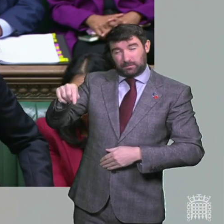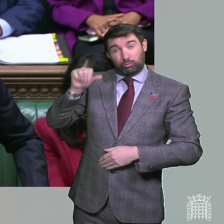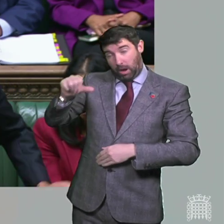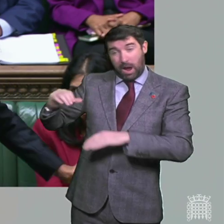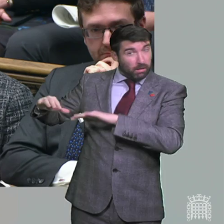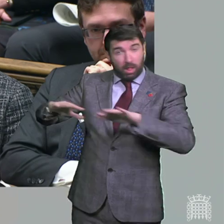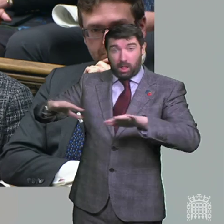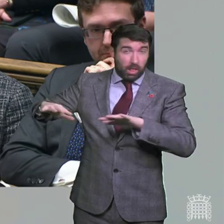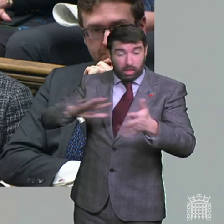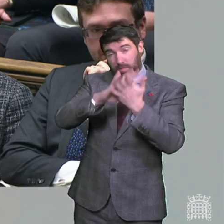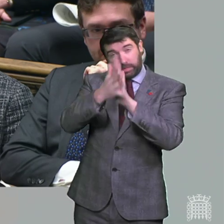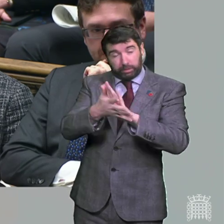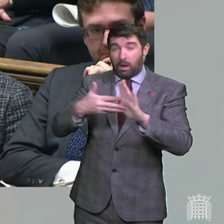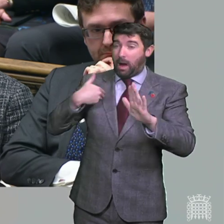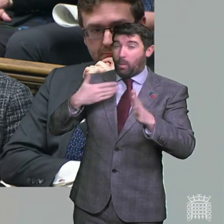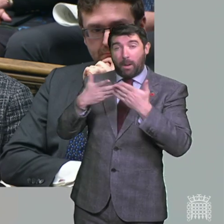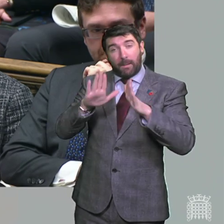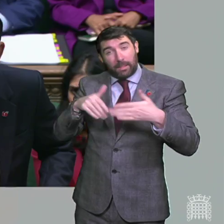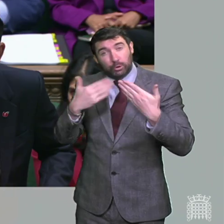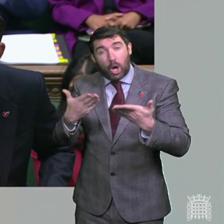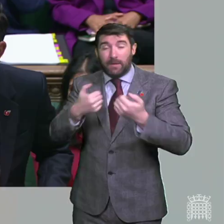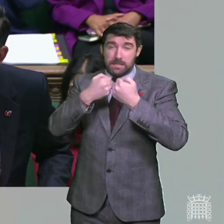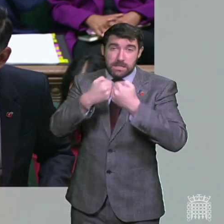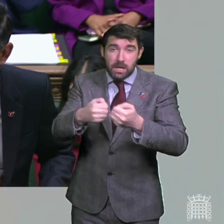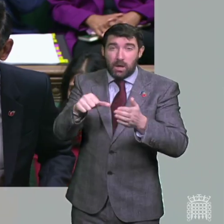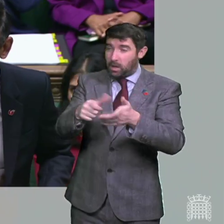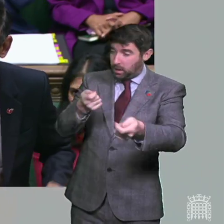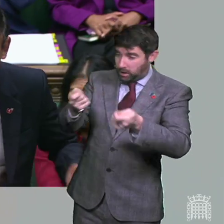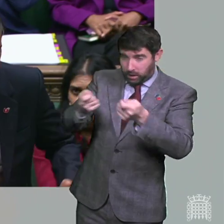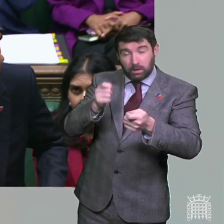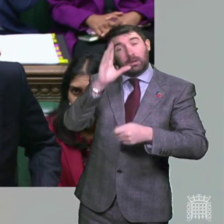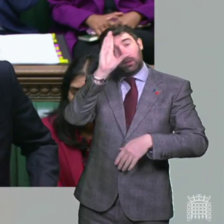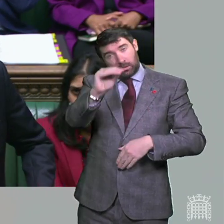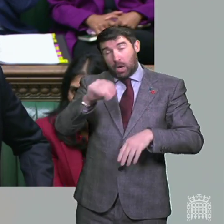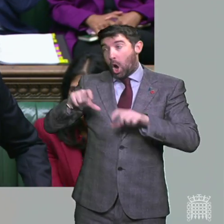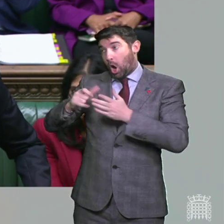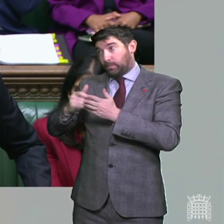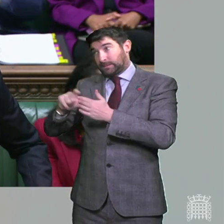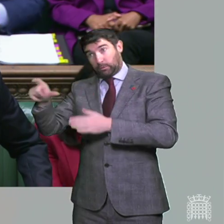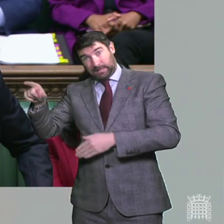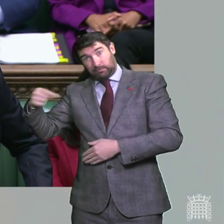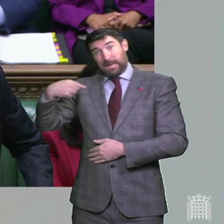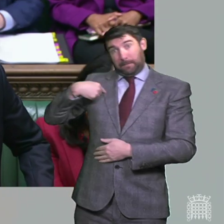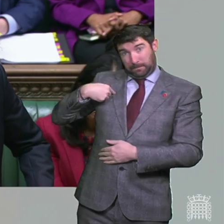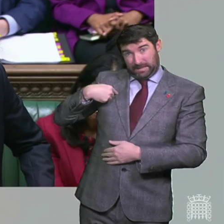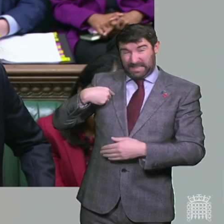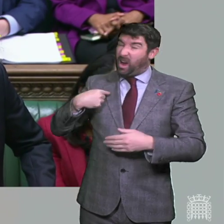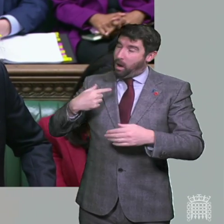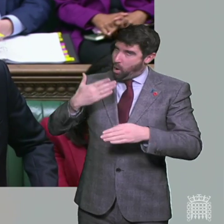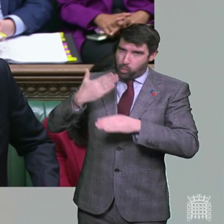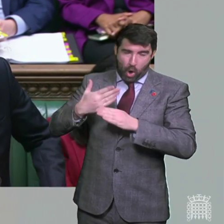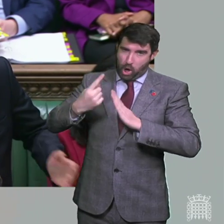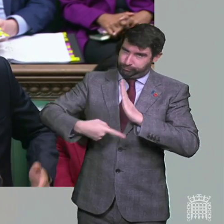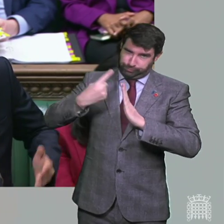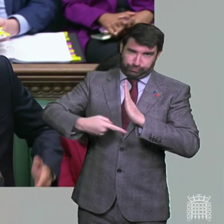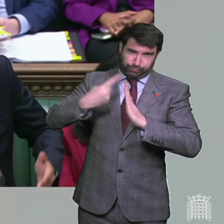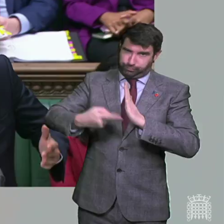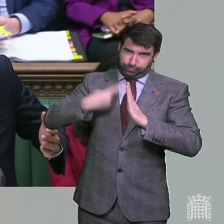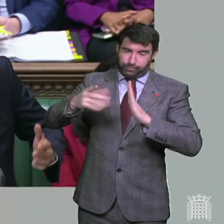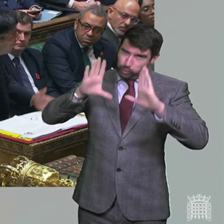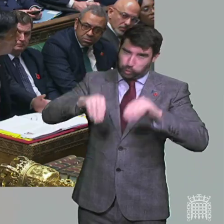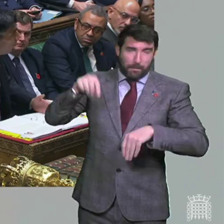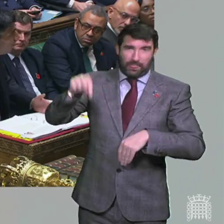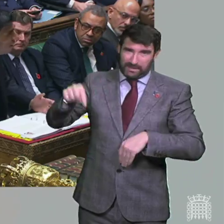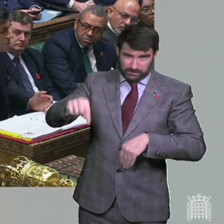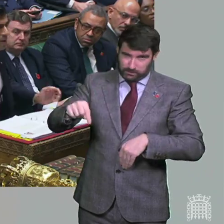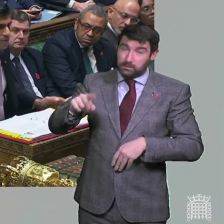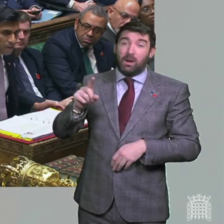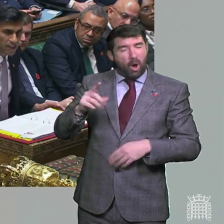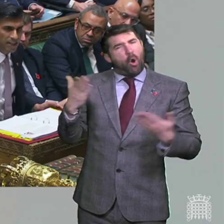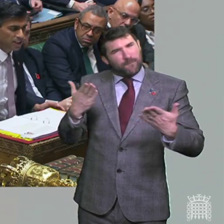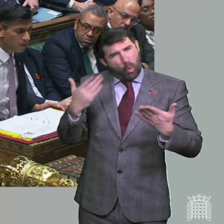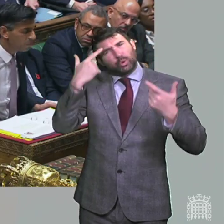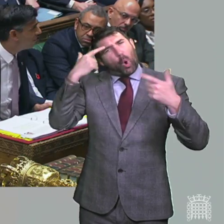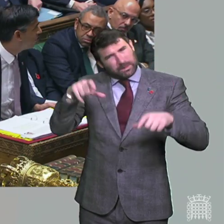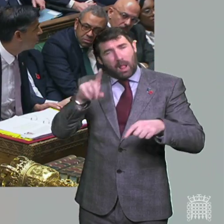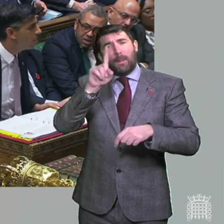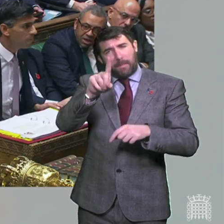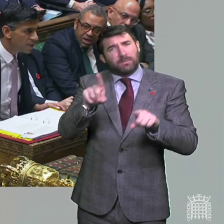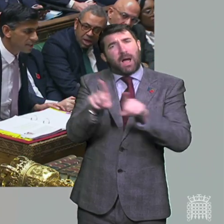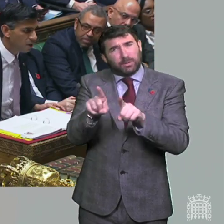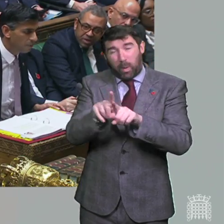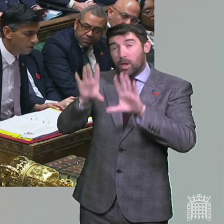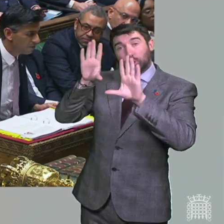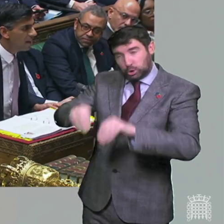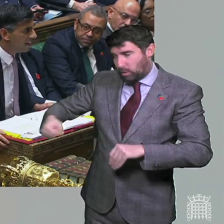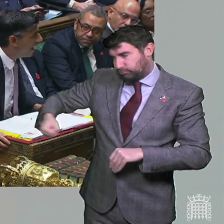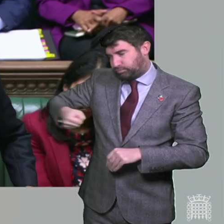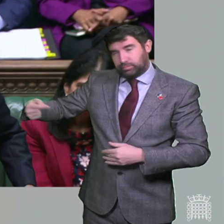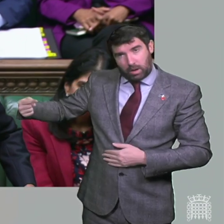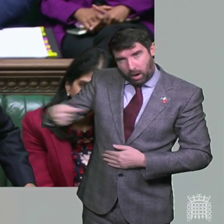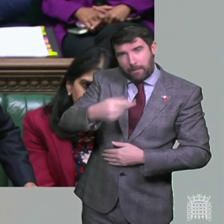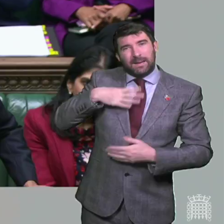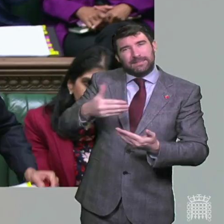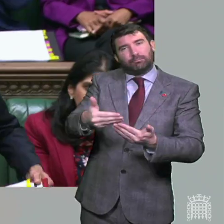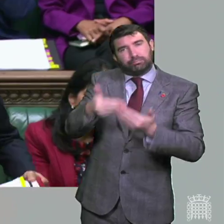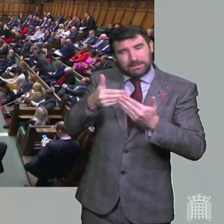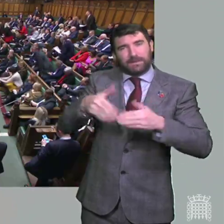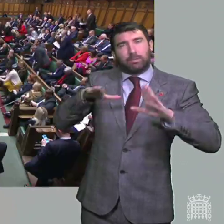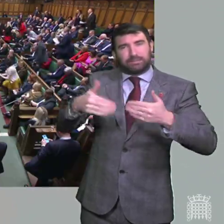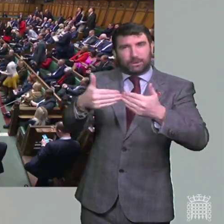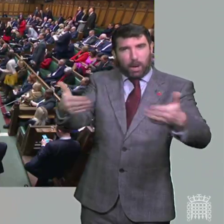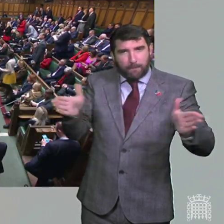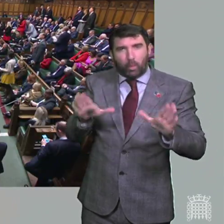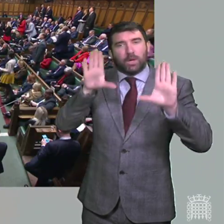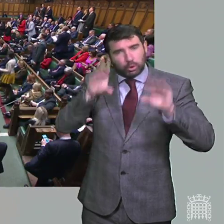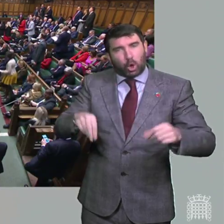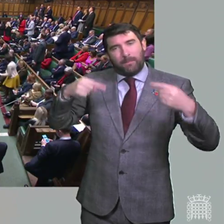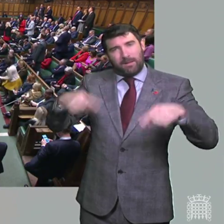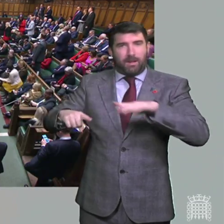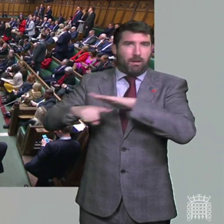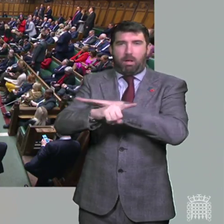She has my reassurance that the Home Secretary and I are working day and night to resolve the problem—not just to end the use of expensive contingency accommodation, but for more fundamental reform, so that we can finally get to grips with the issue, protect our borders and end illegal migration.